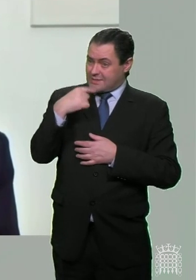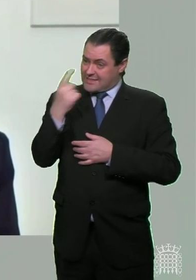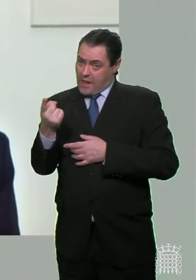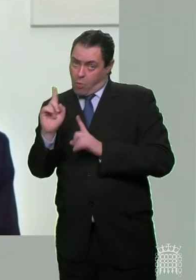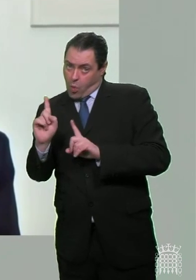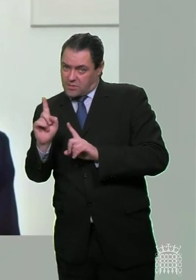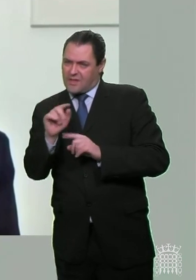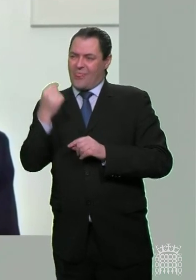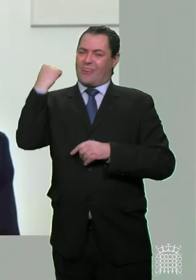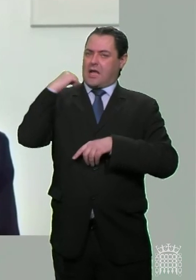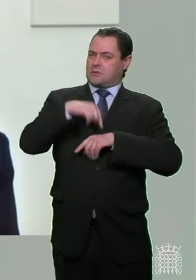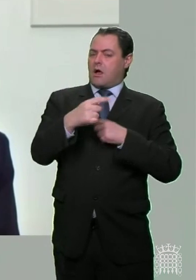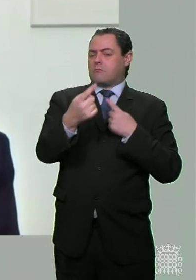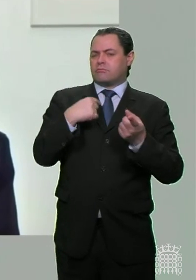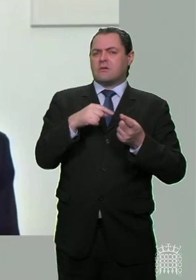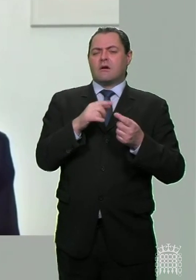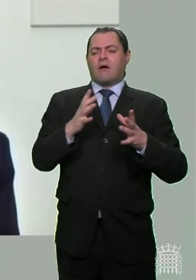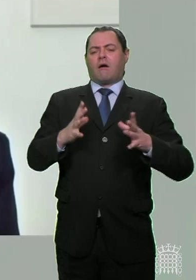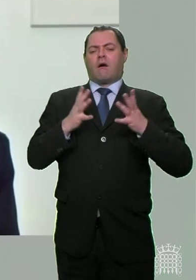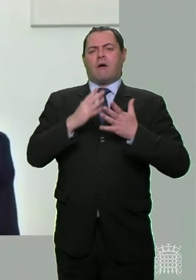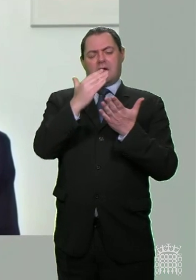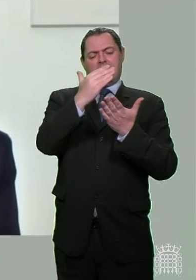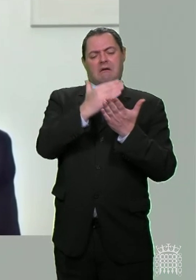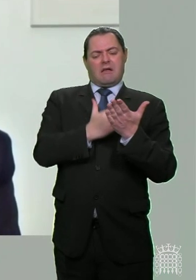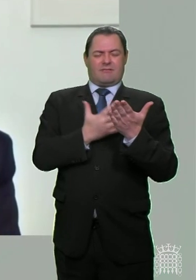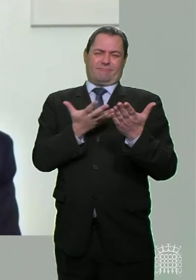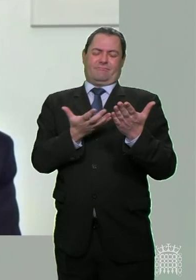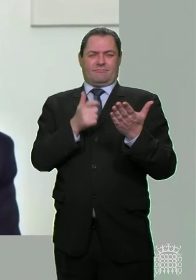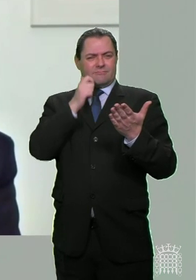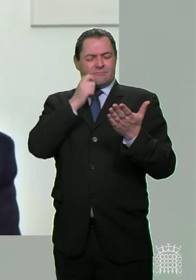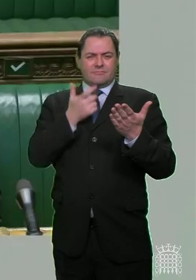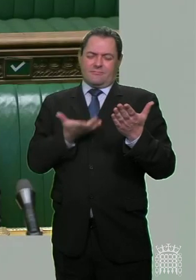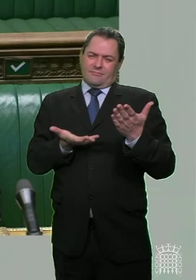He replied with a pre-prepared, childish gag.